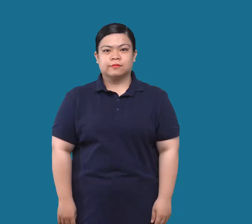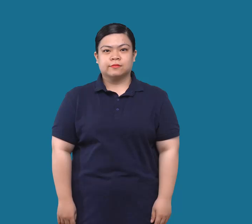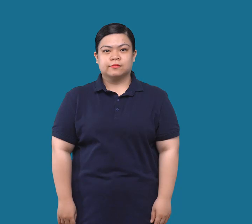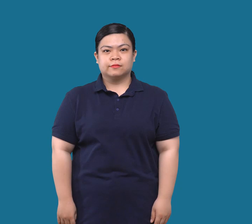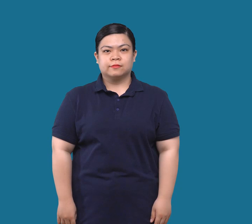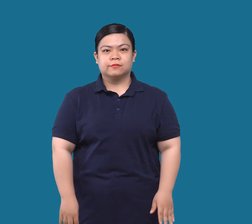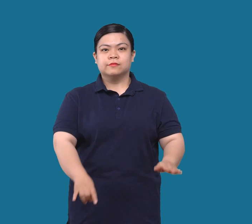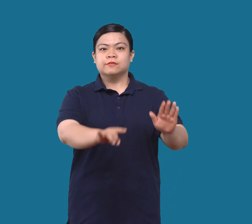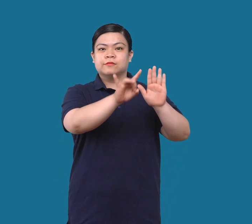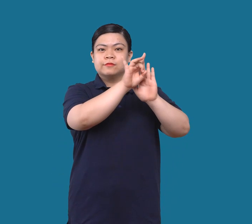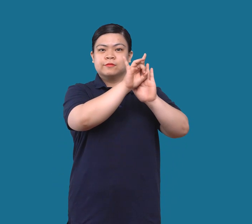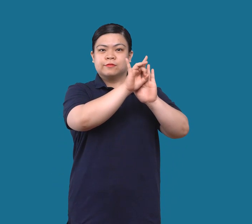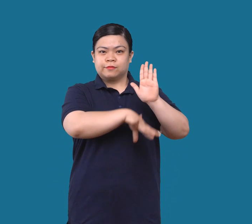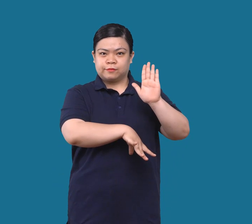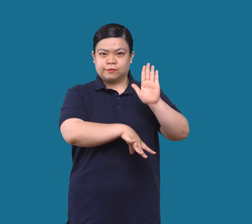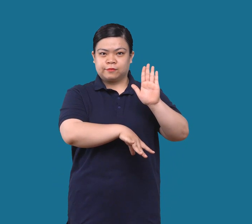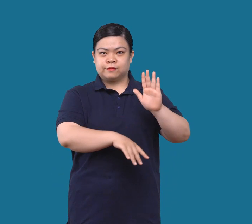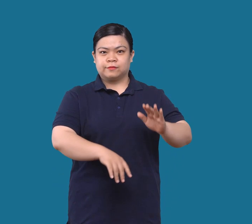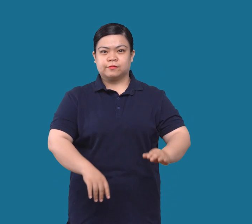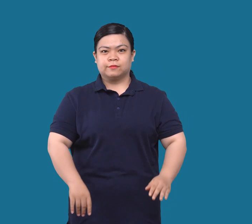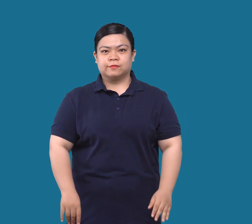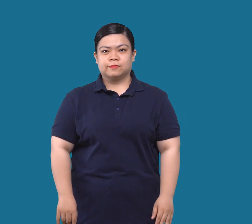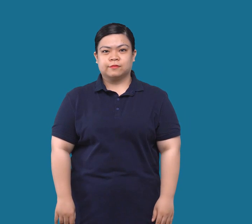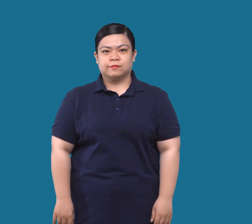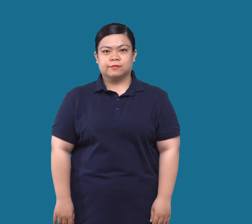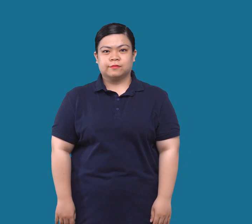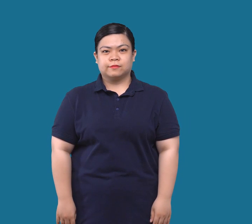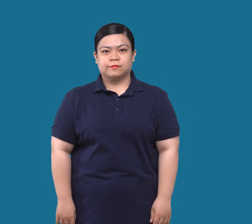nội quy